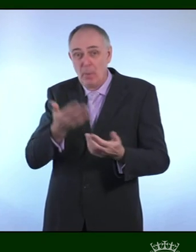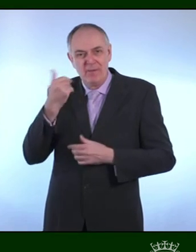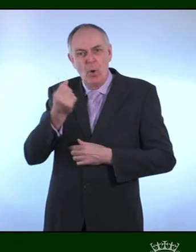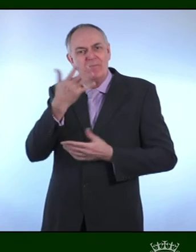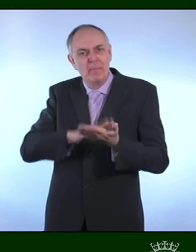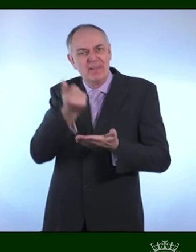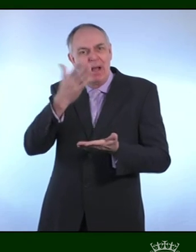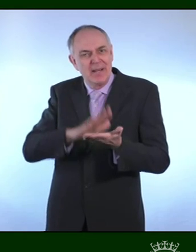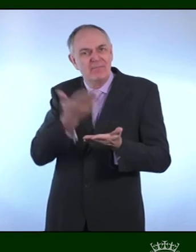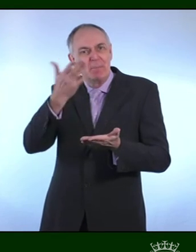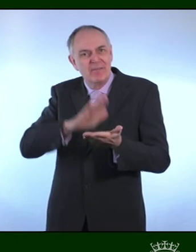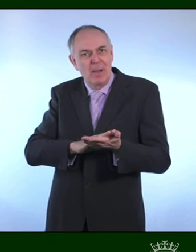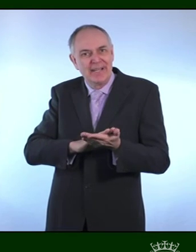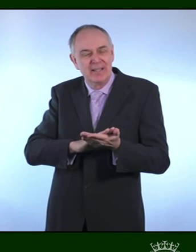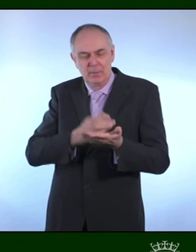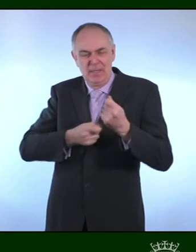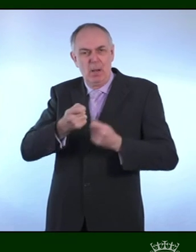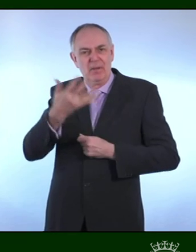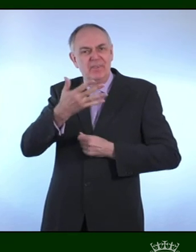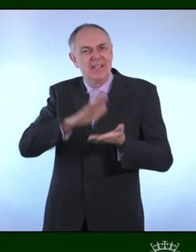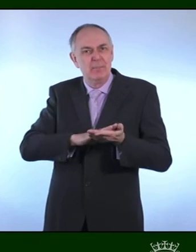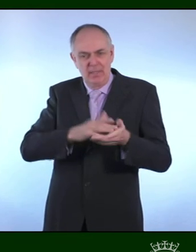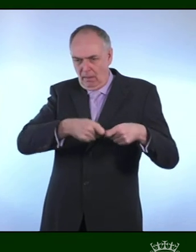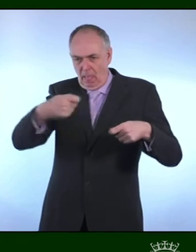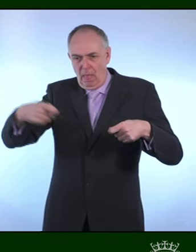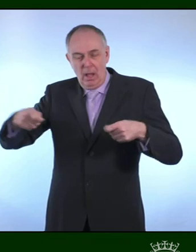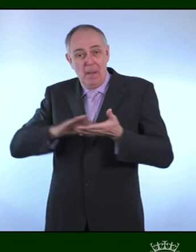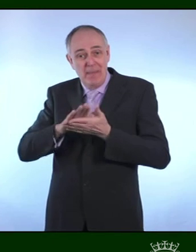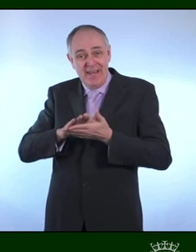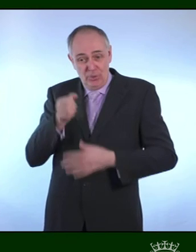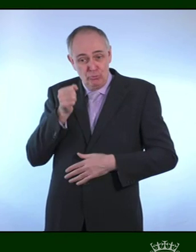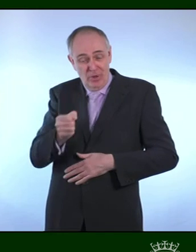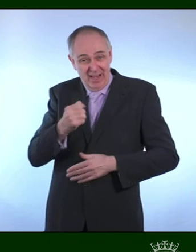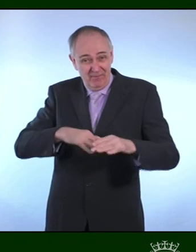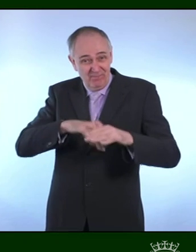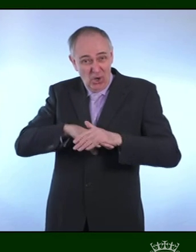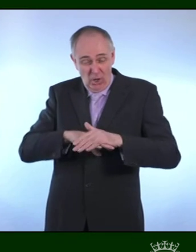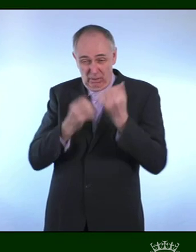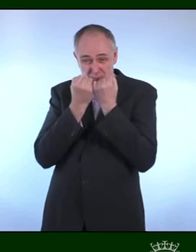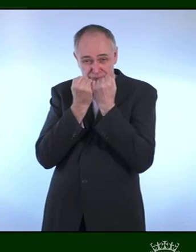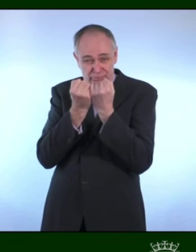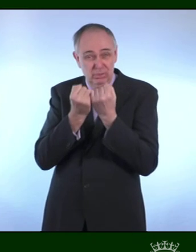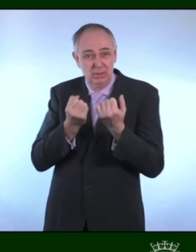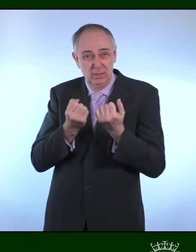The result is trains packed with people who can potentially infect others.